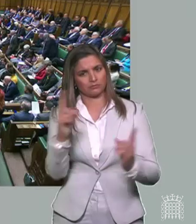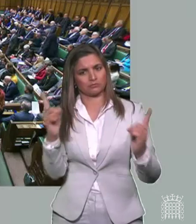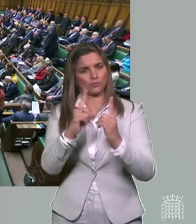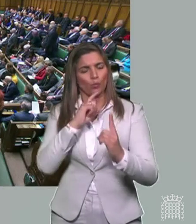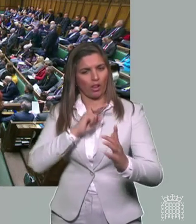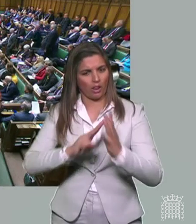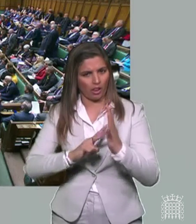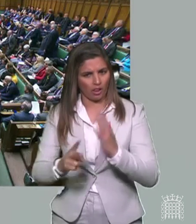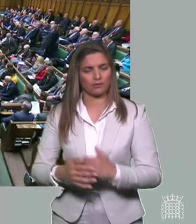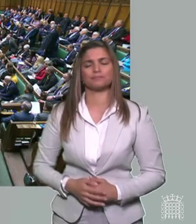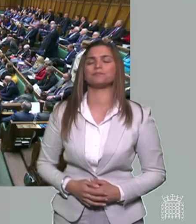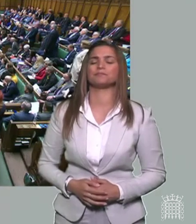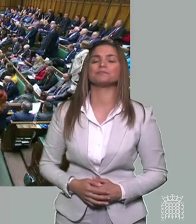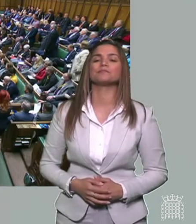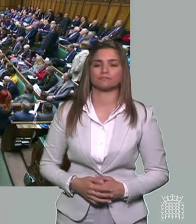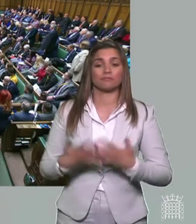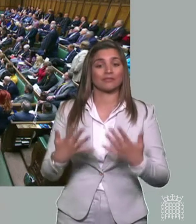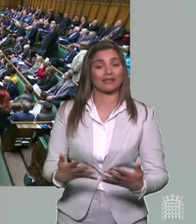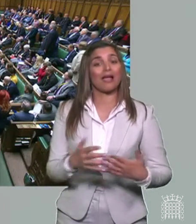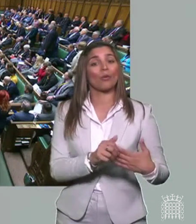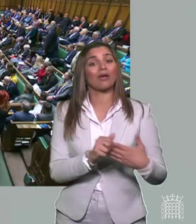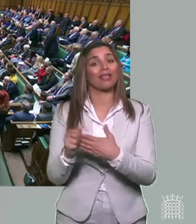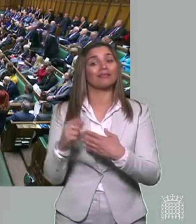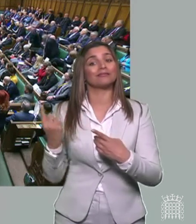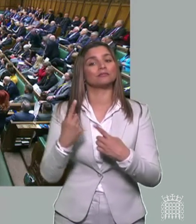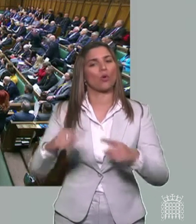We now come to the Leader of the Opposition, Keir Starmer.